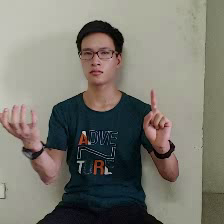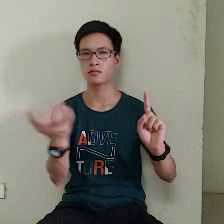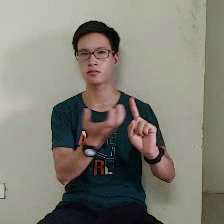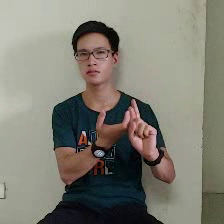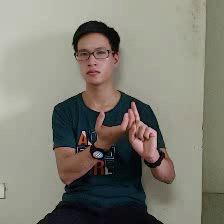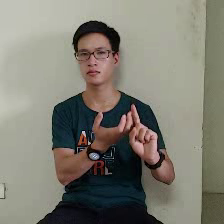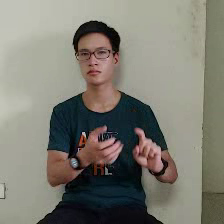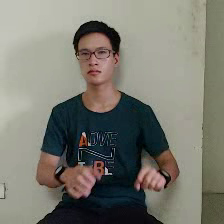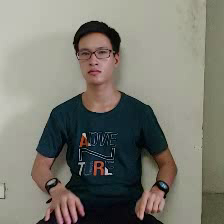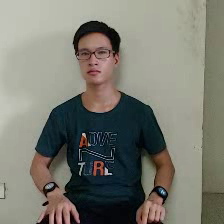Hâm mộ